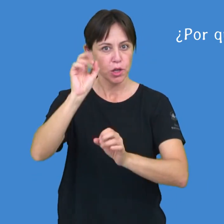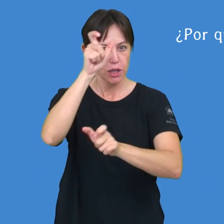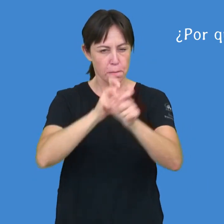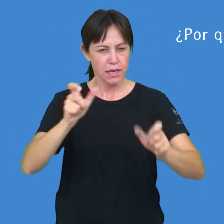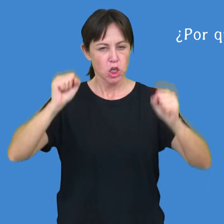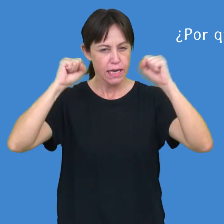persona